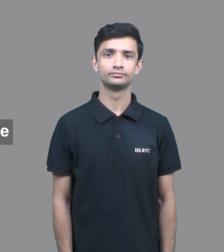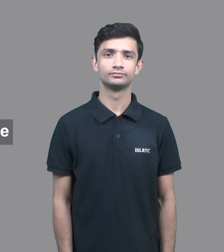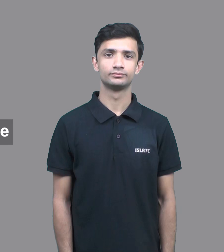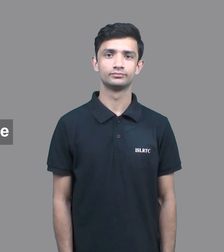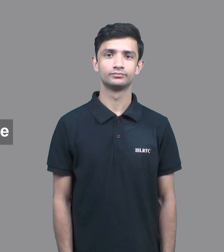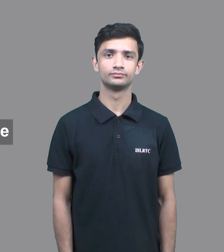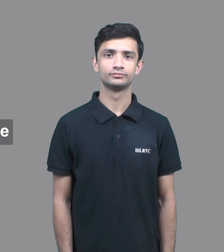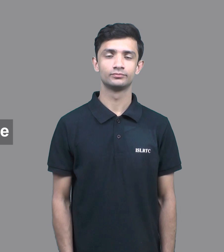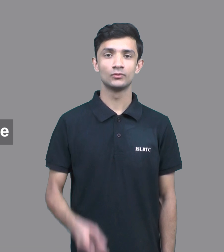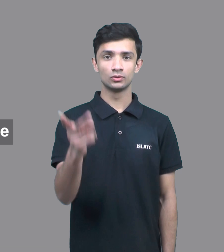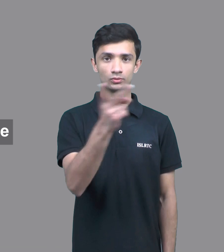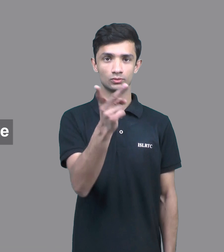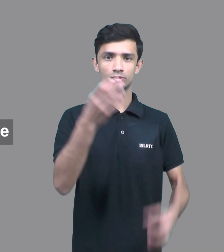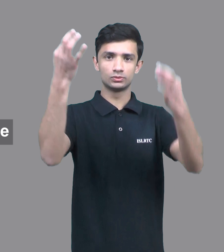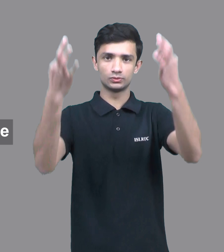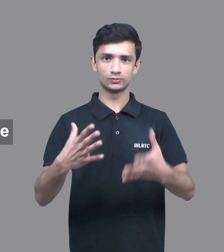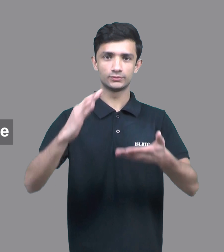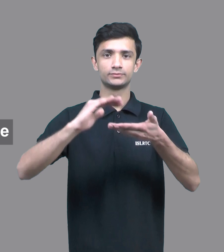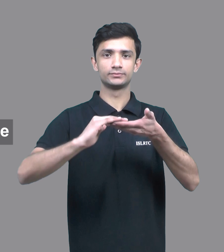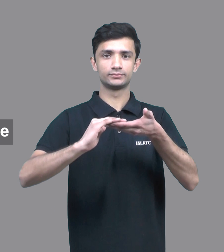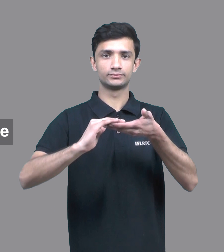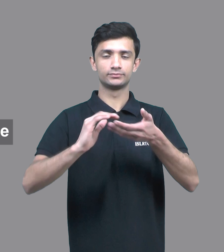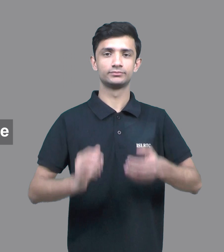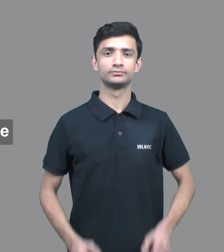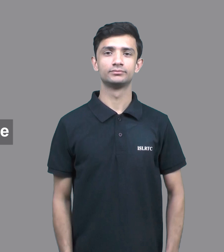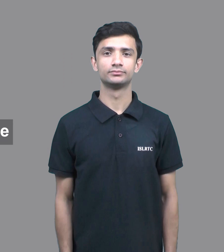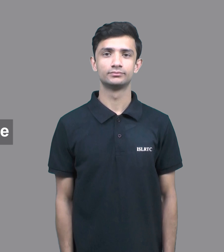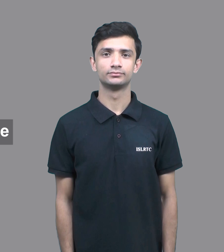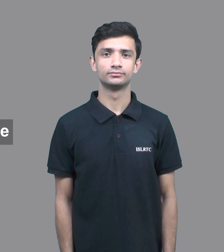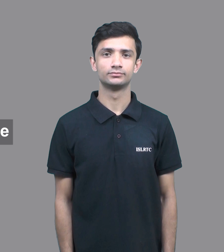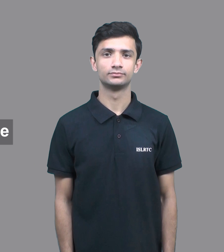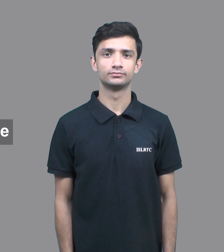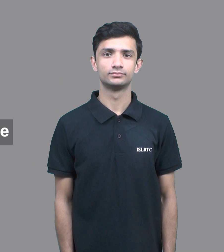Newly Weds Newly Wed Couple